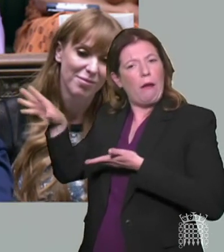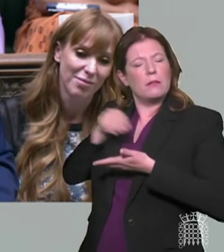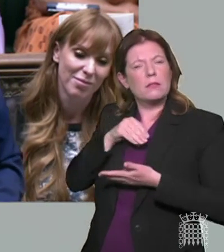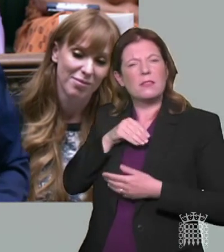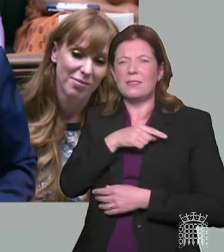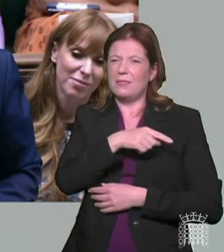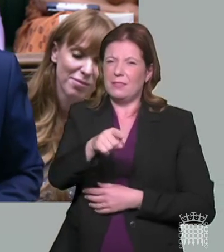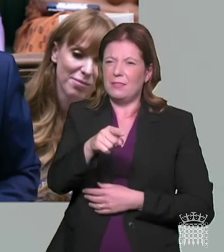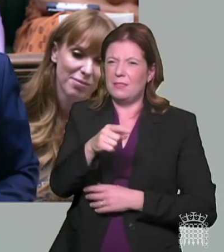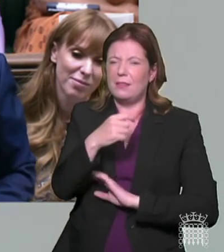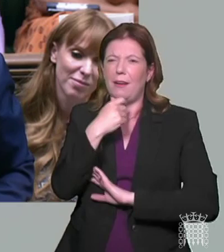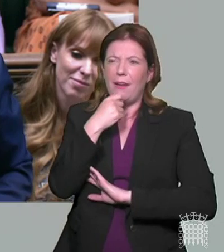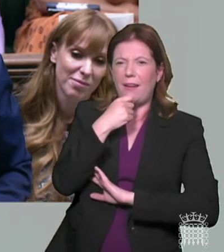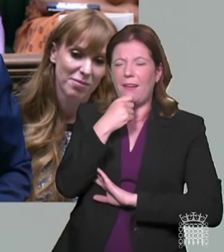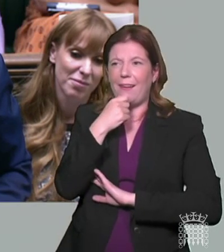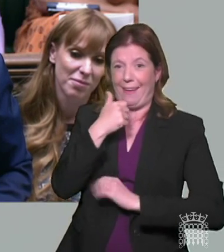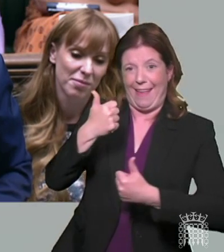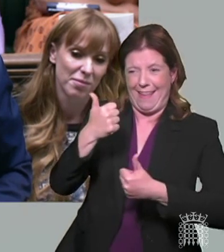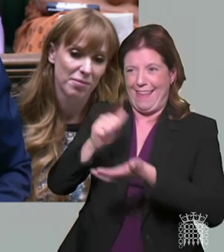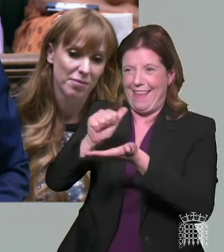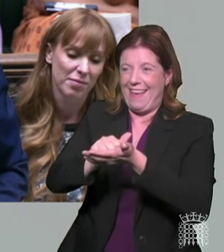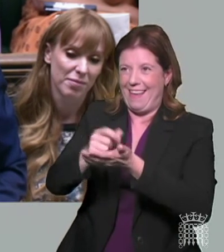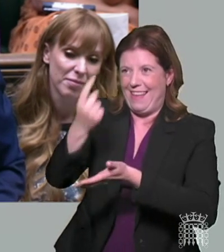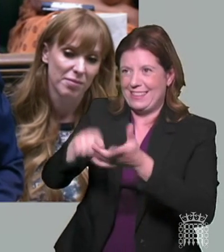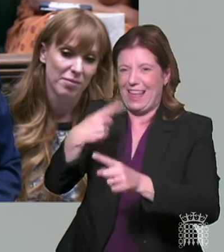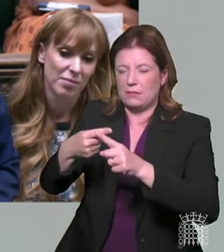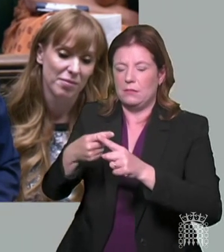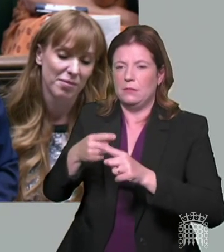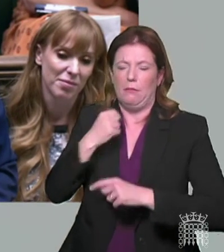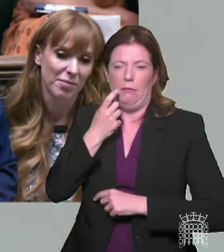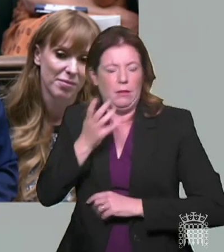One minute they are ruling it in, and the next they are ruling it out.